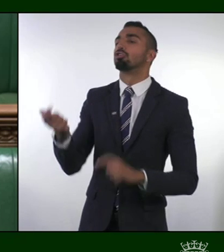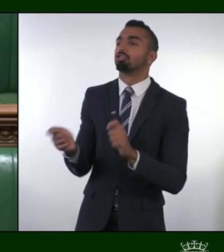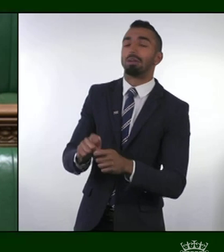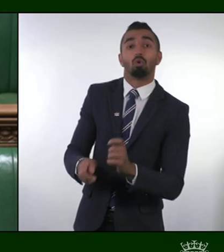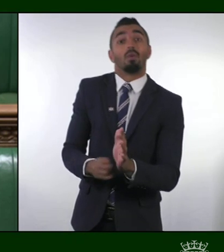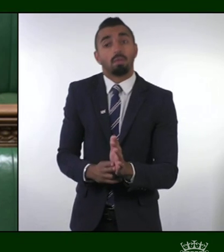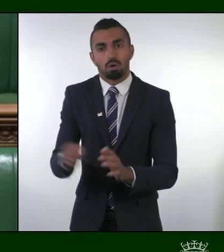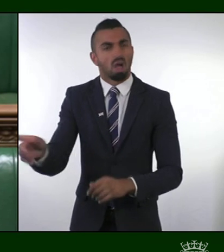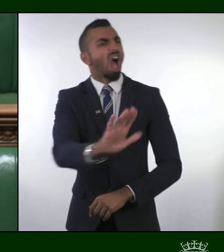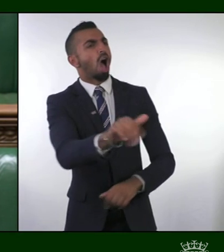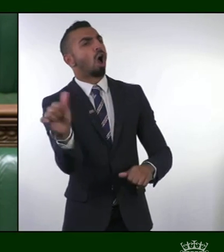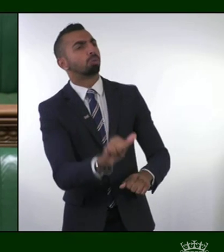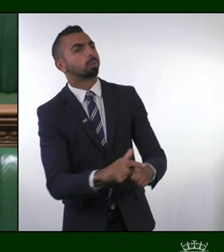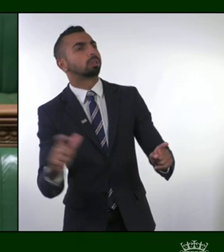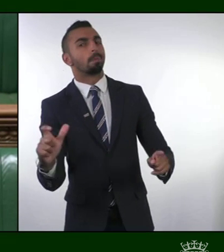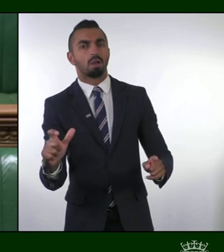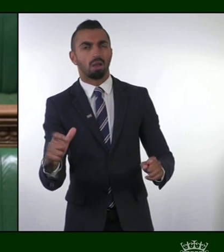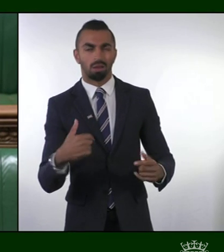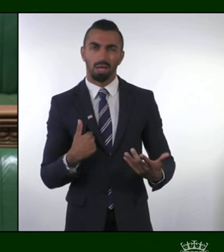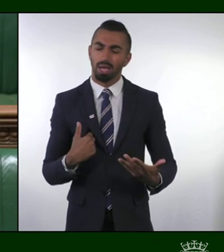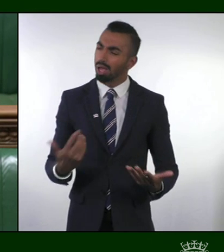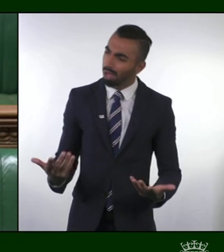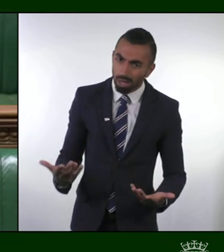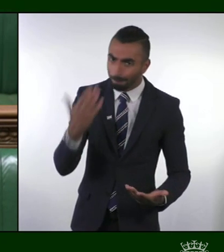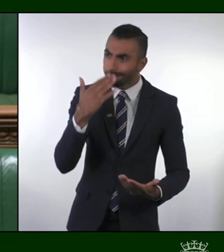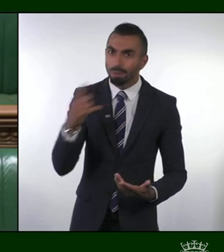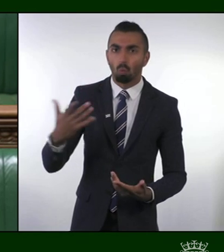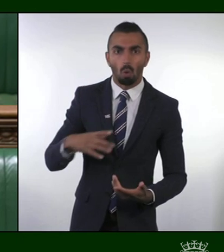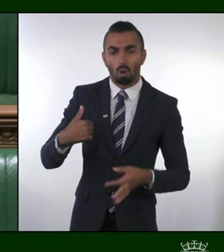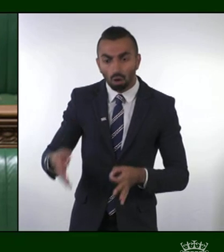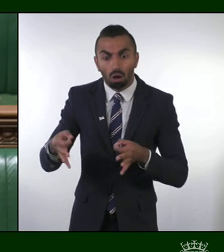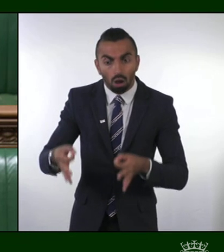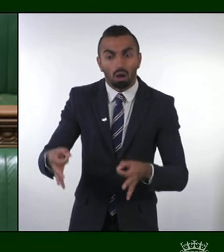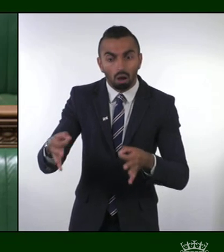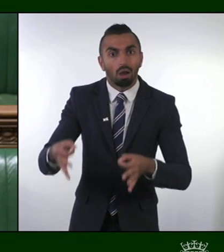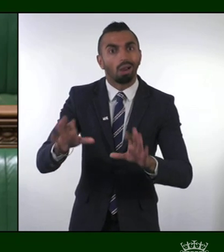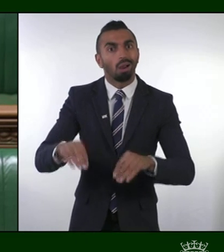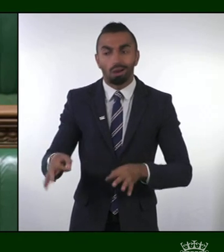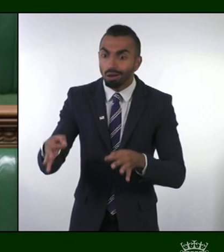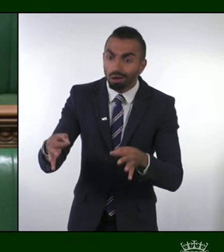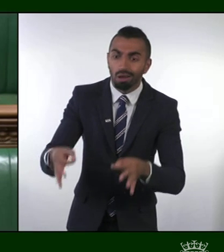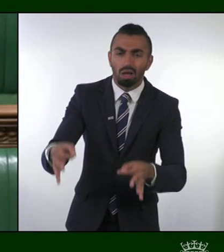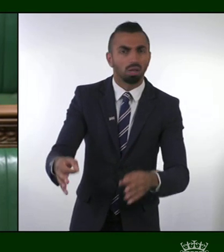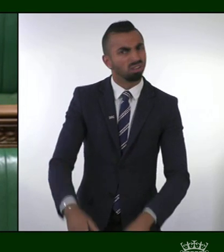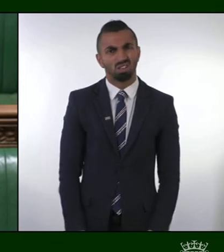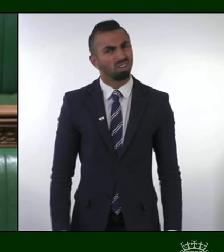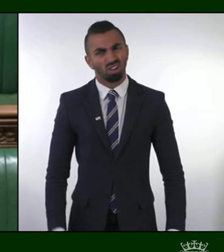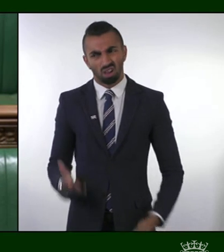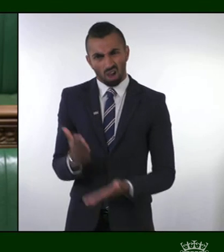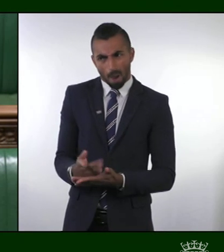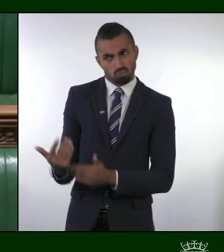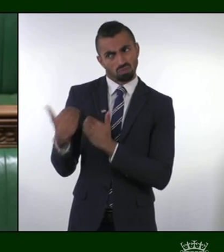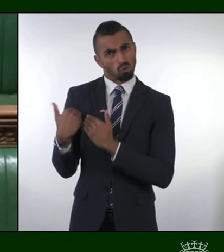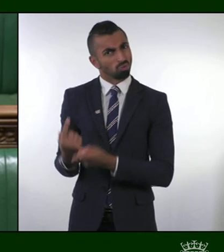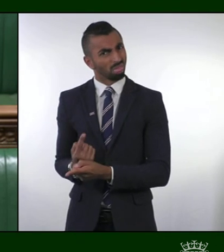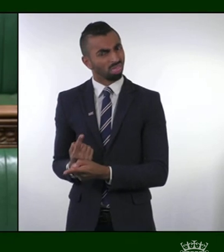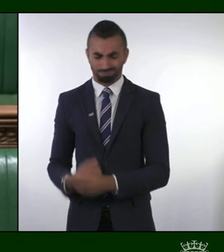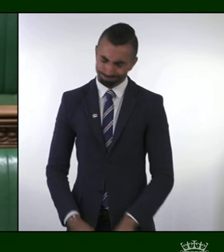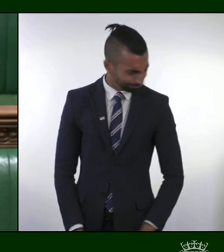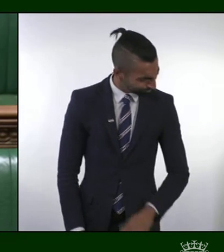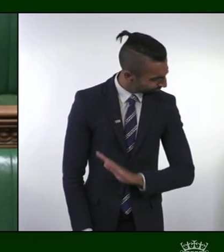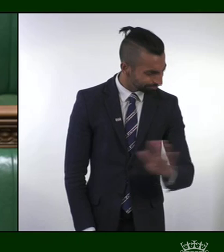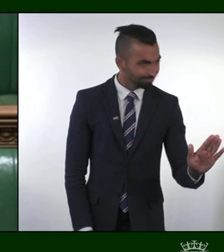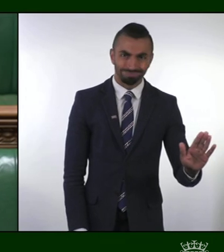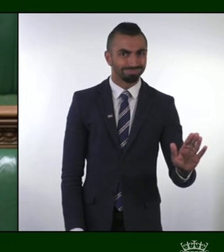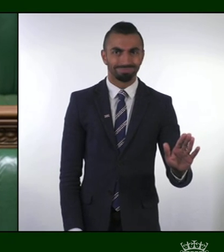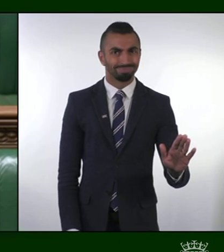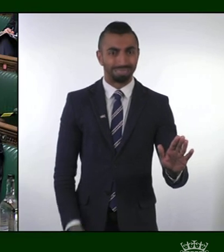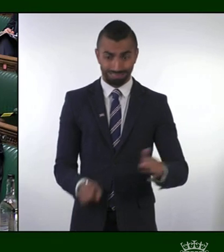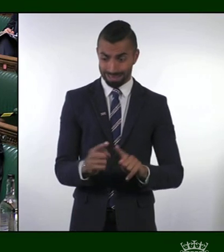But the truth is, calling for endless extensions to the furlough is just as irresponsible as it would have been, back in June, to end the scheme overnight.